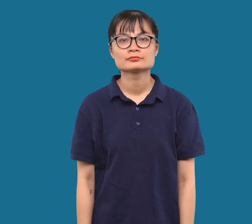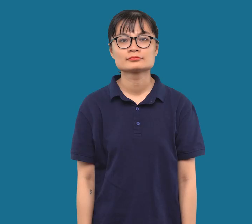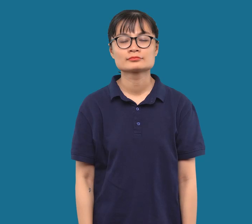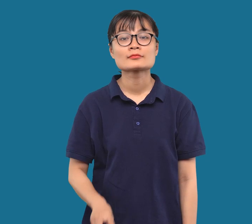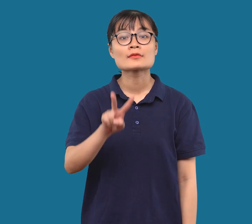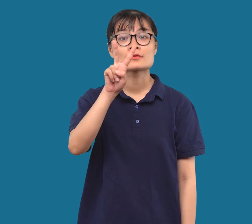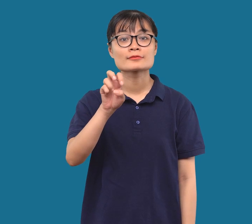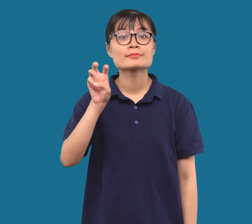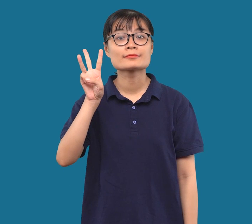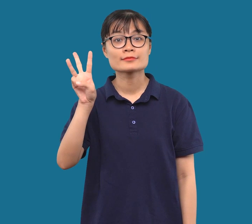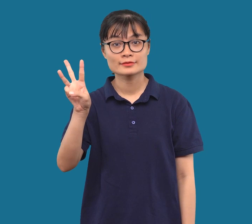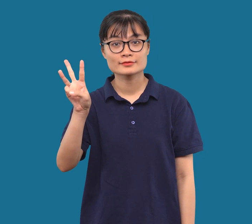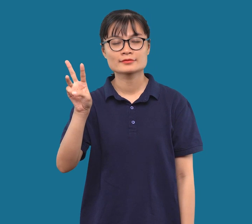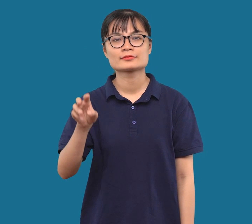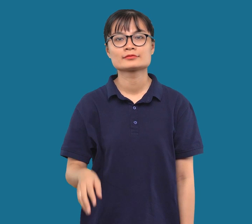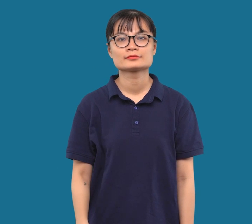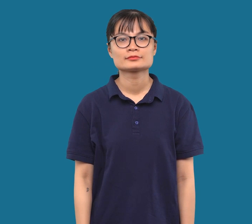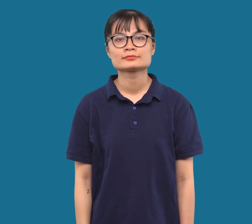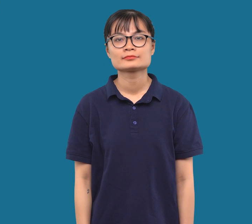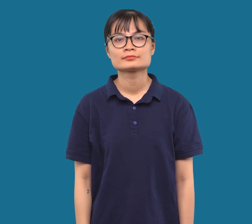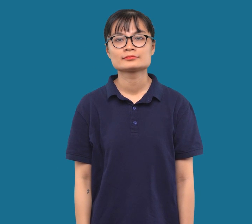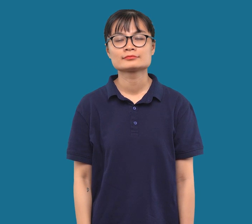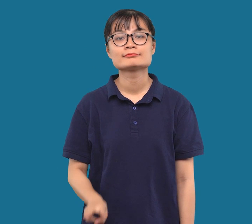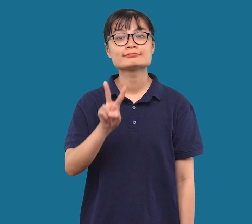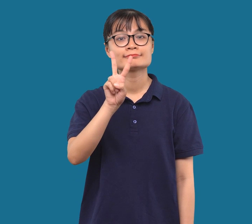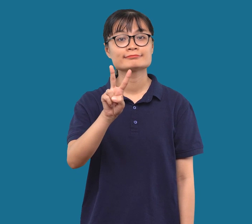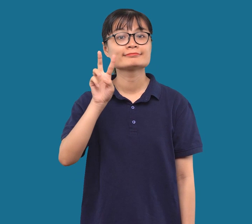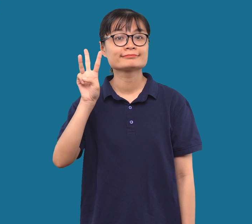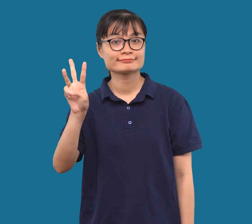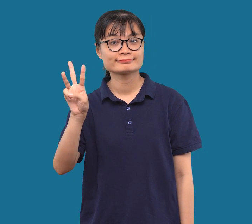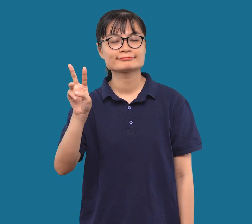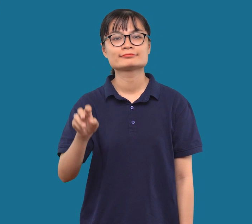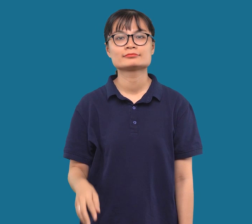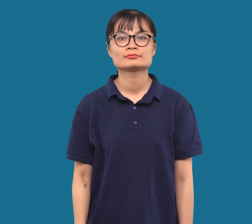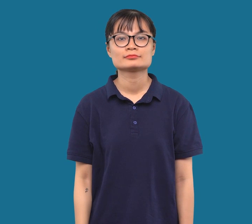23